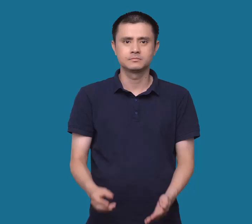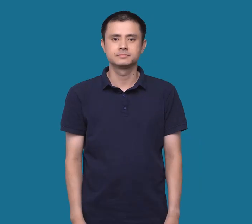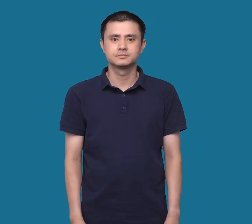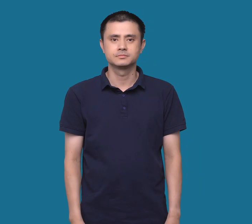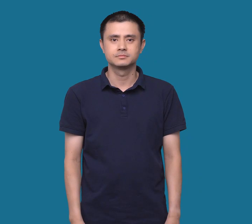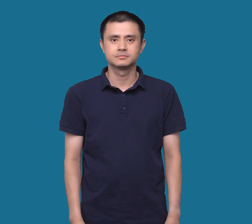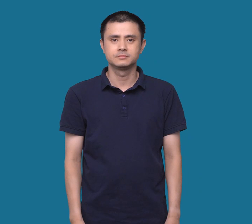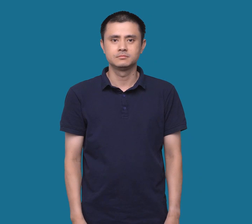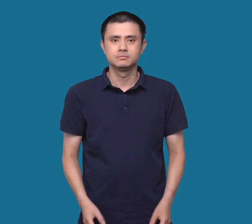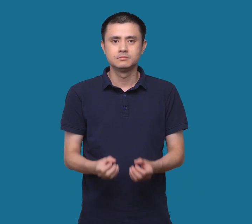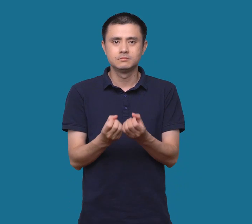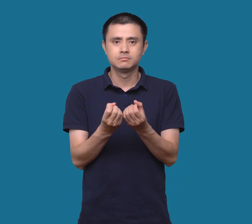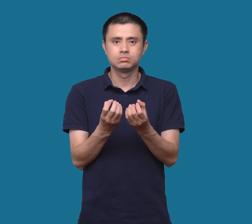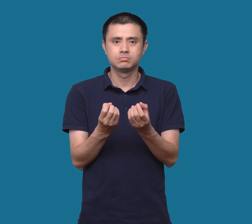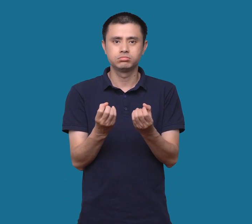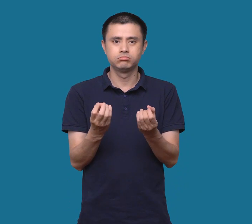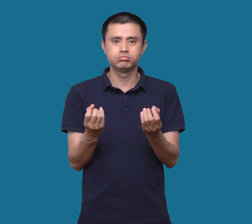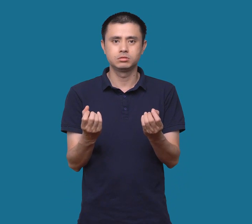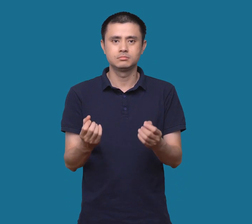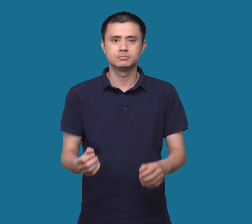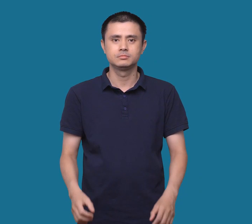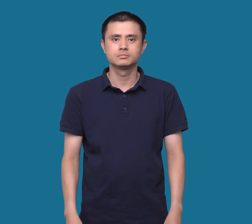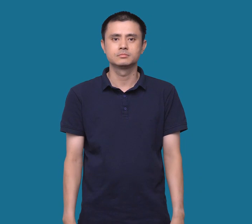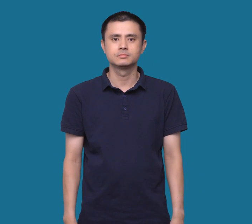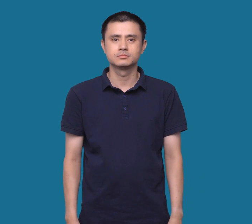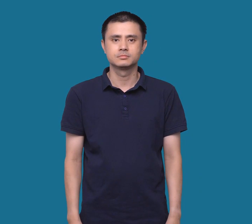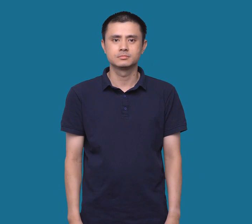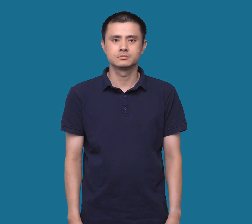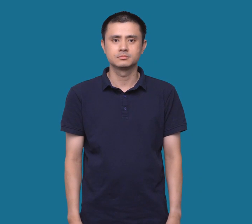bọt biển